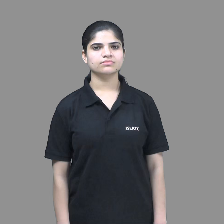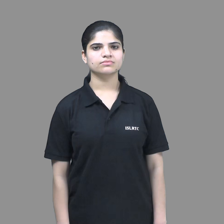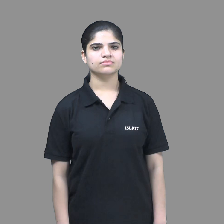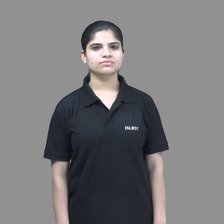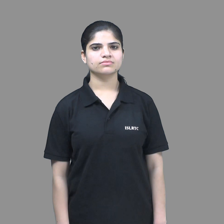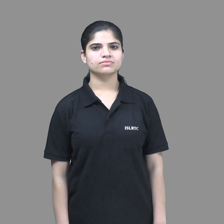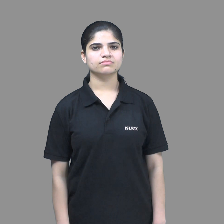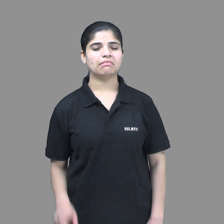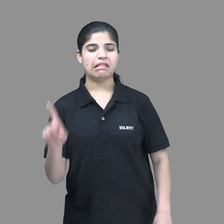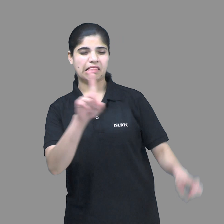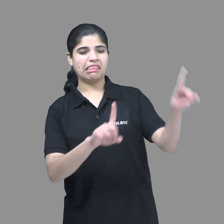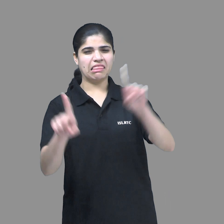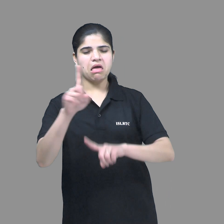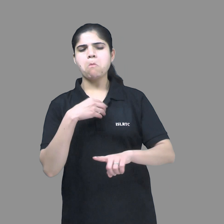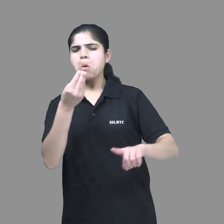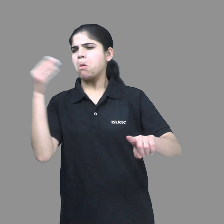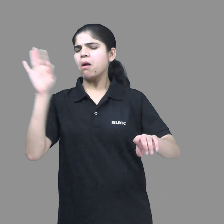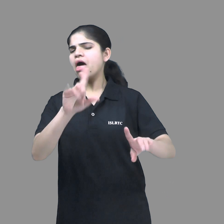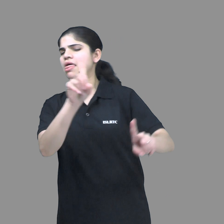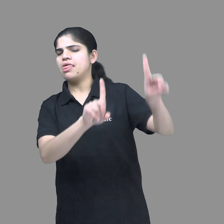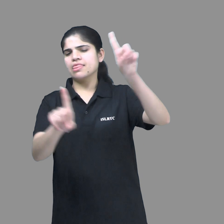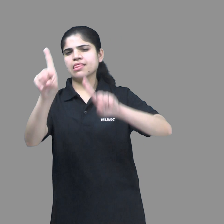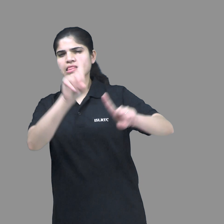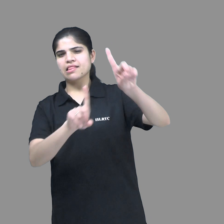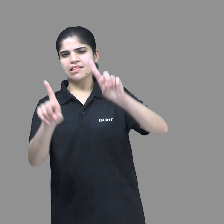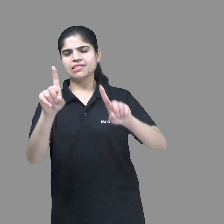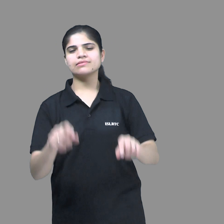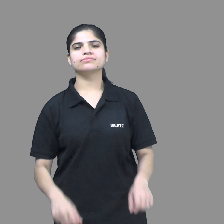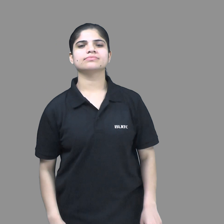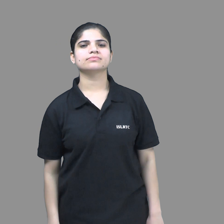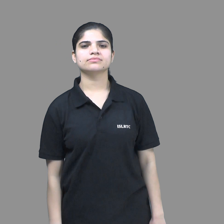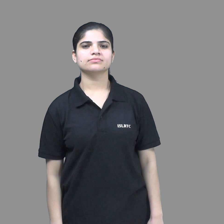Excuse